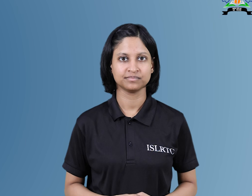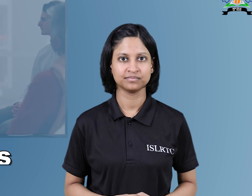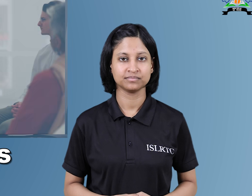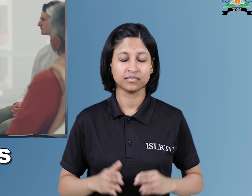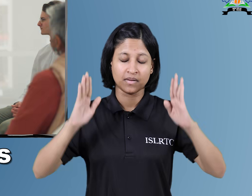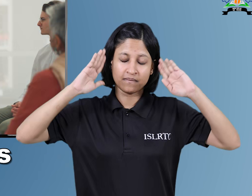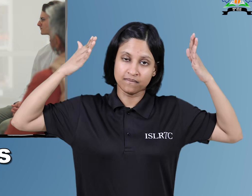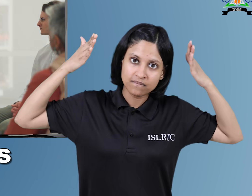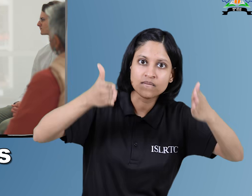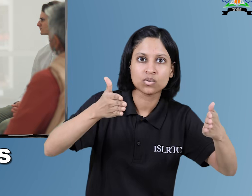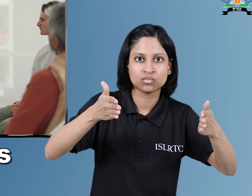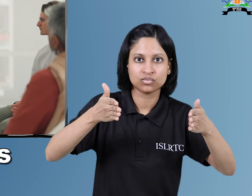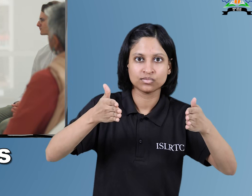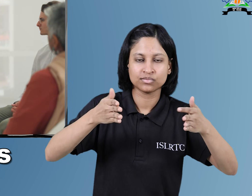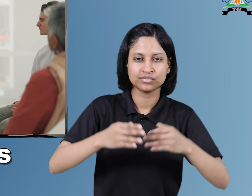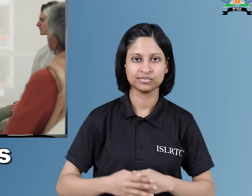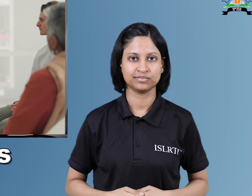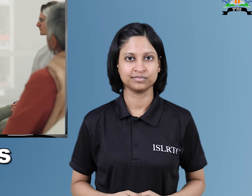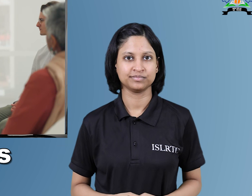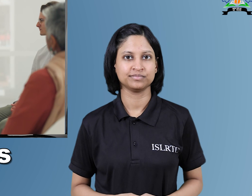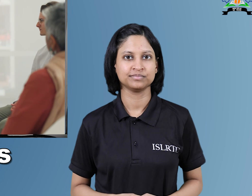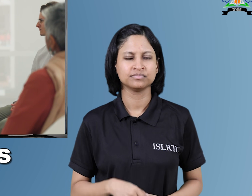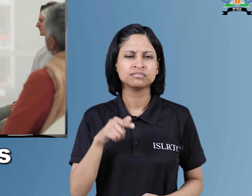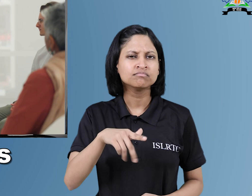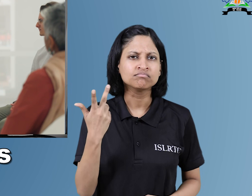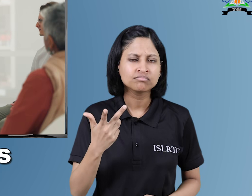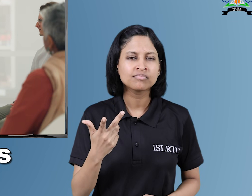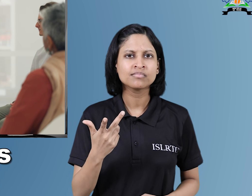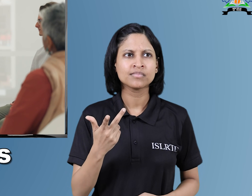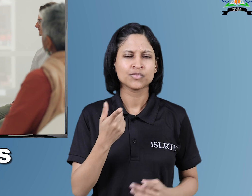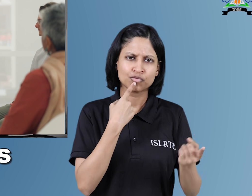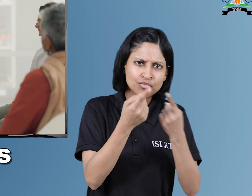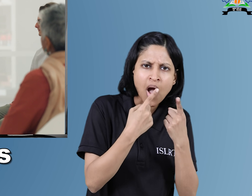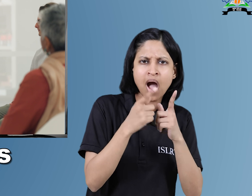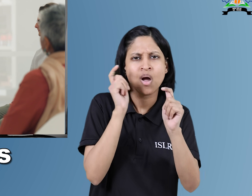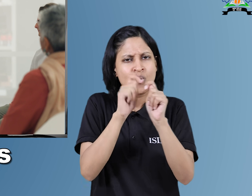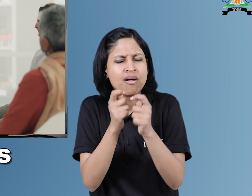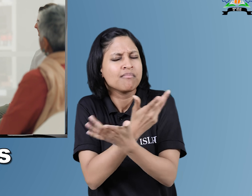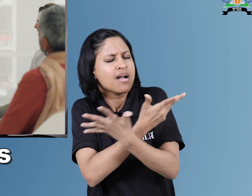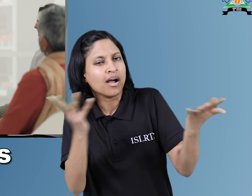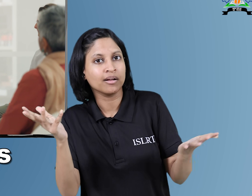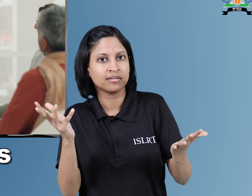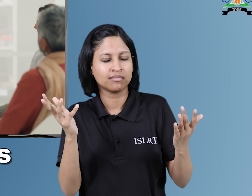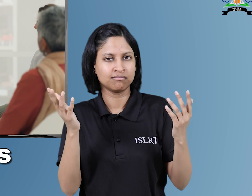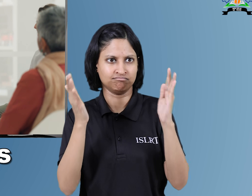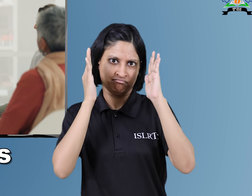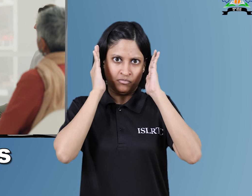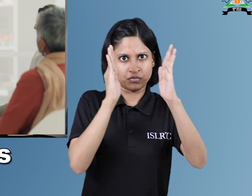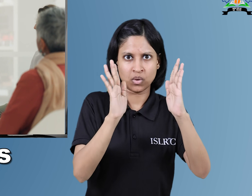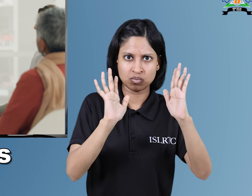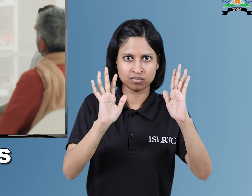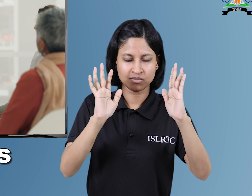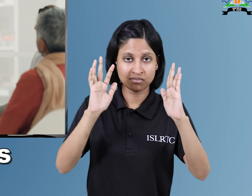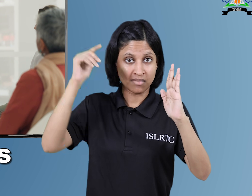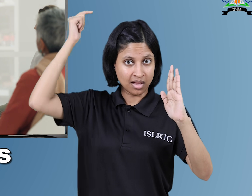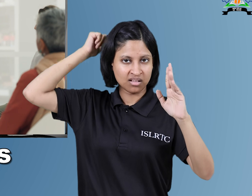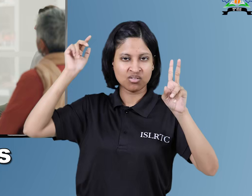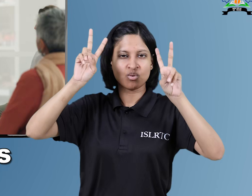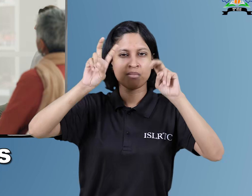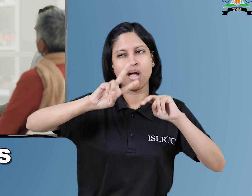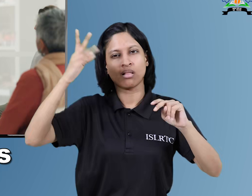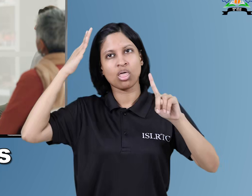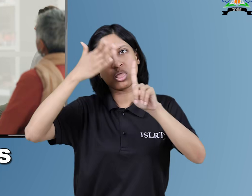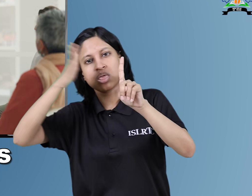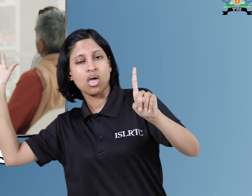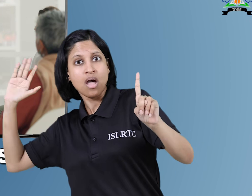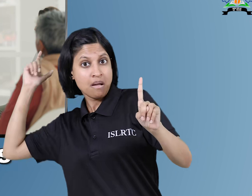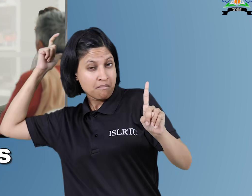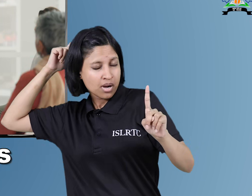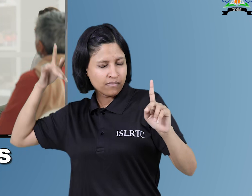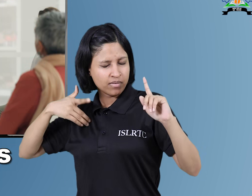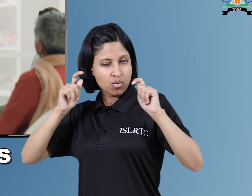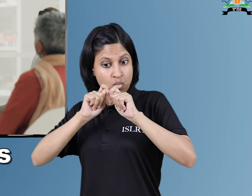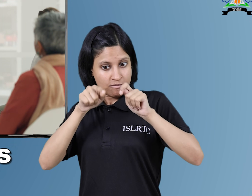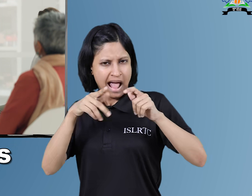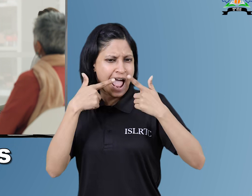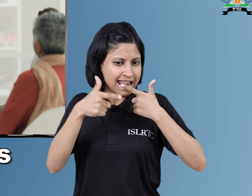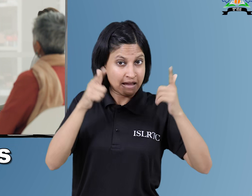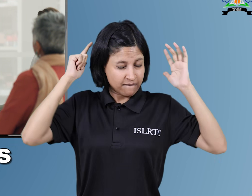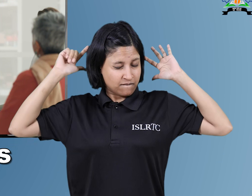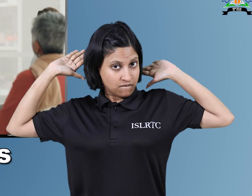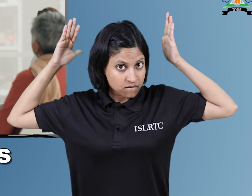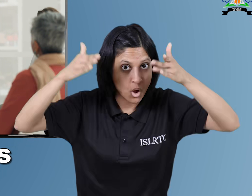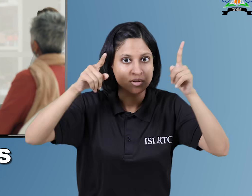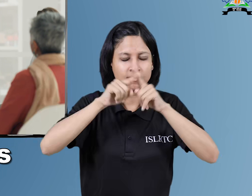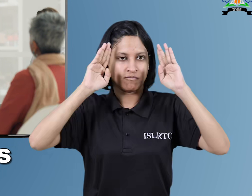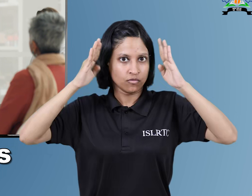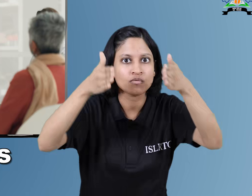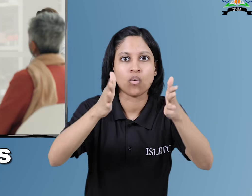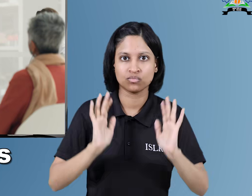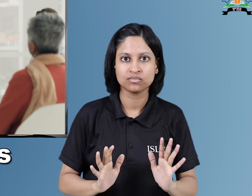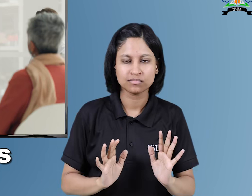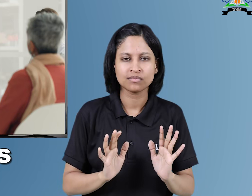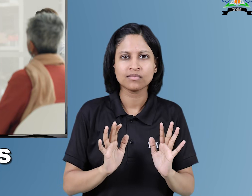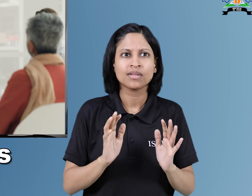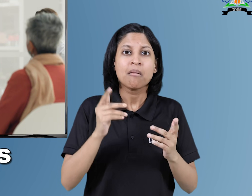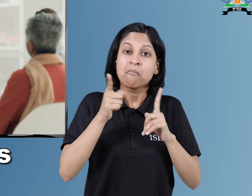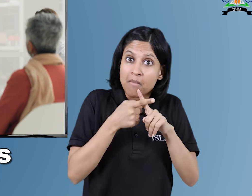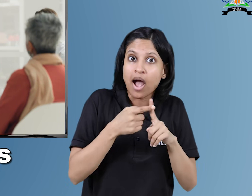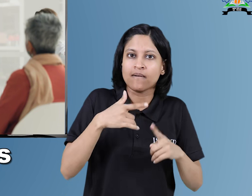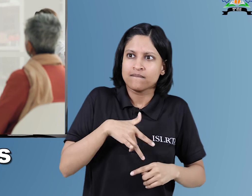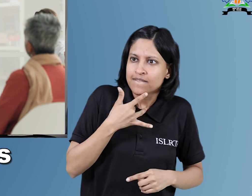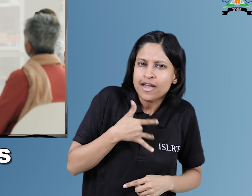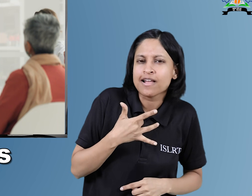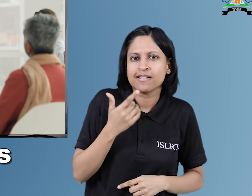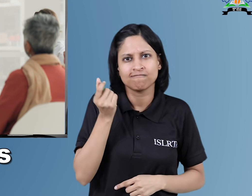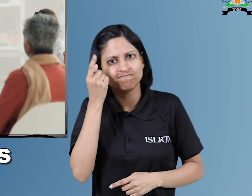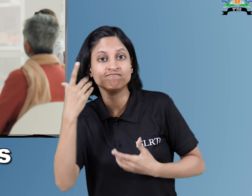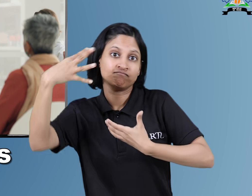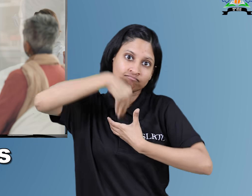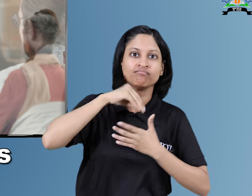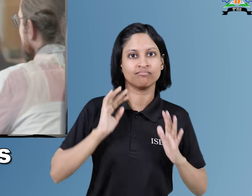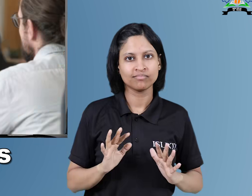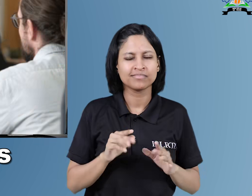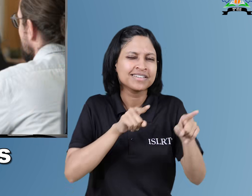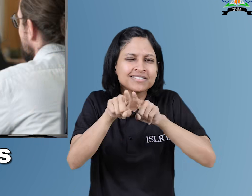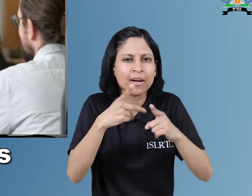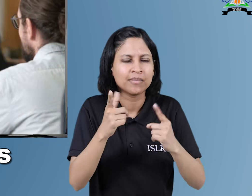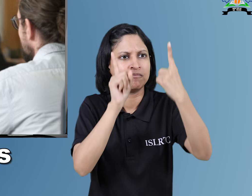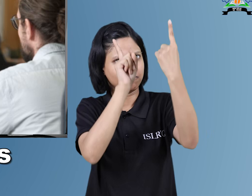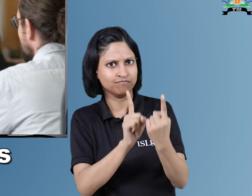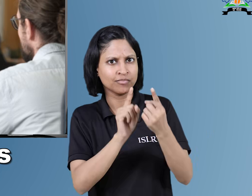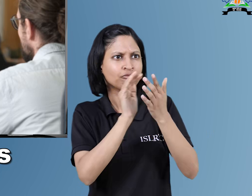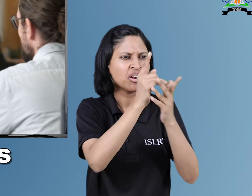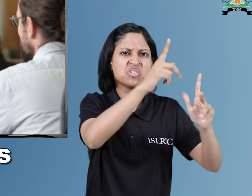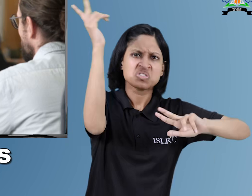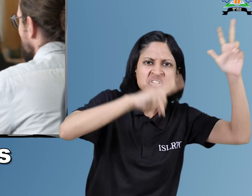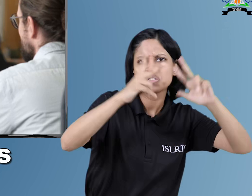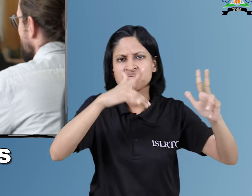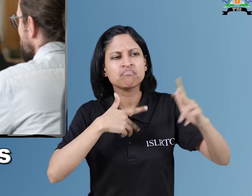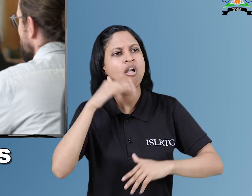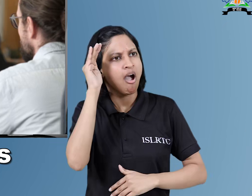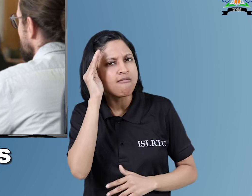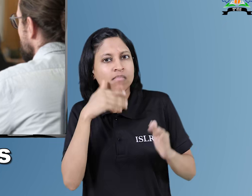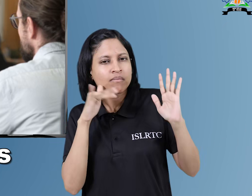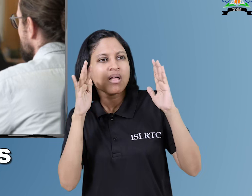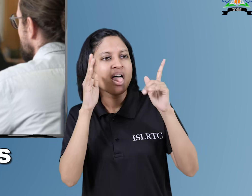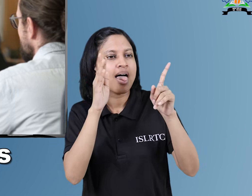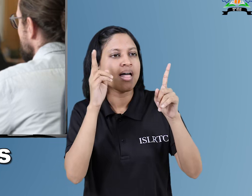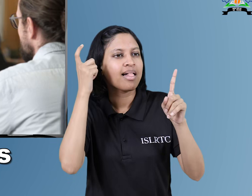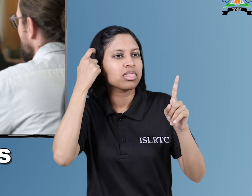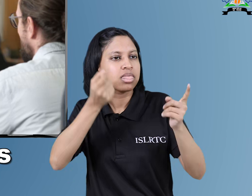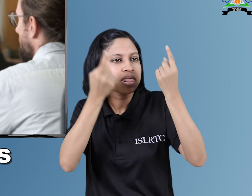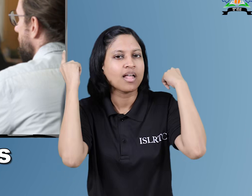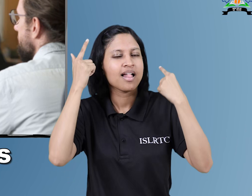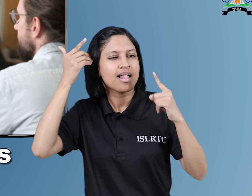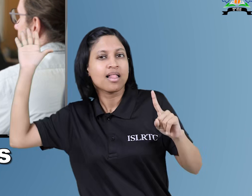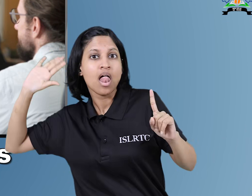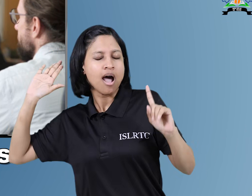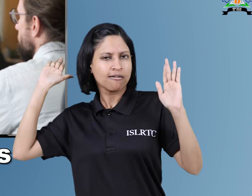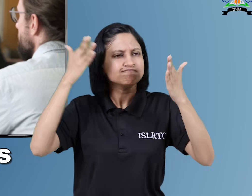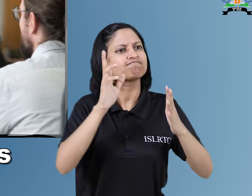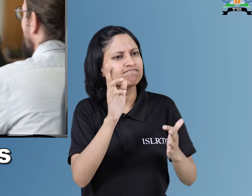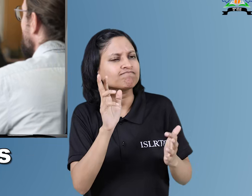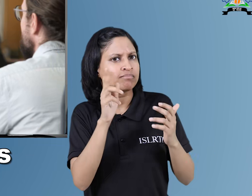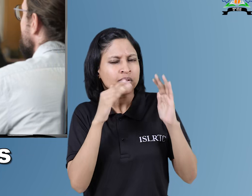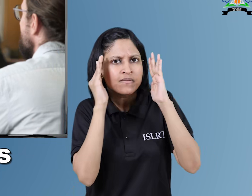Mindfulness To be fully focused means to engage in a conversation or task without getting distracted by other thoughts, concentrating on the moment and being mindful of your thoughts and feelings. 1. While talking to someone, you give them your full attention,